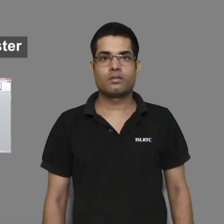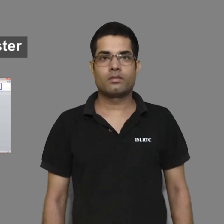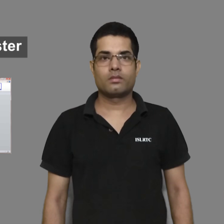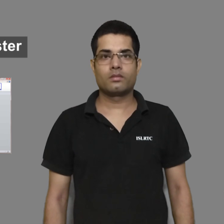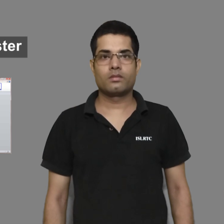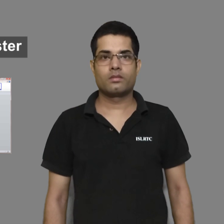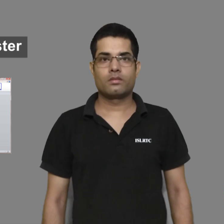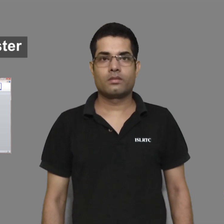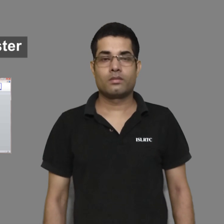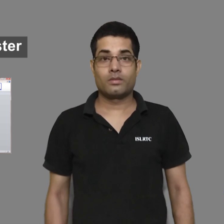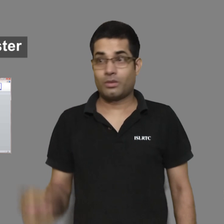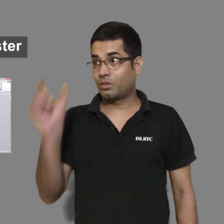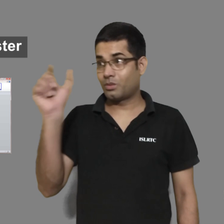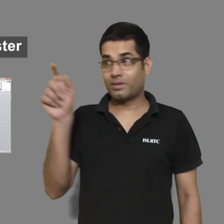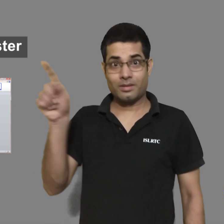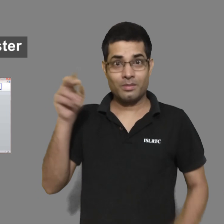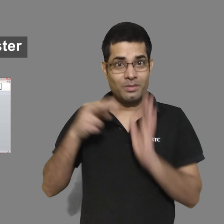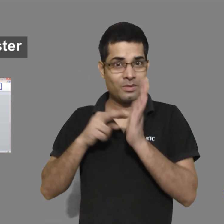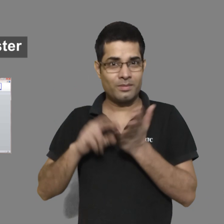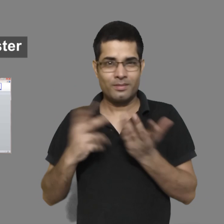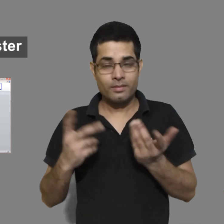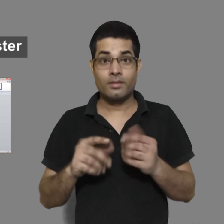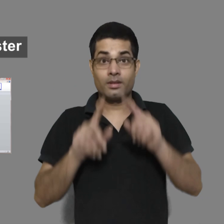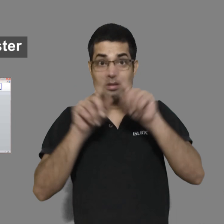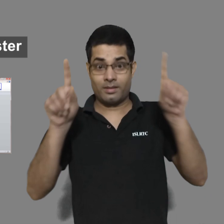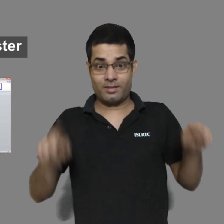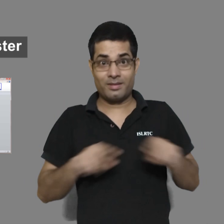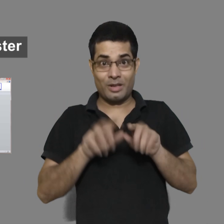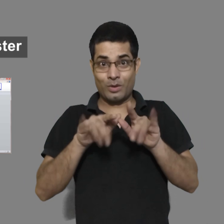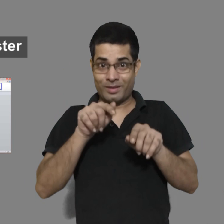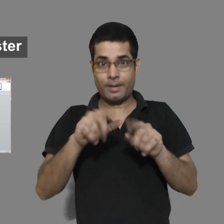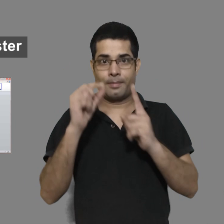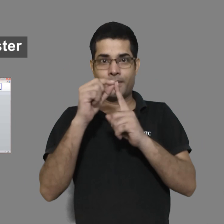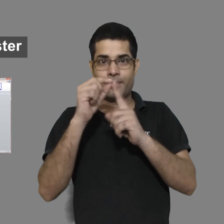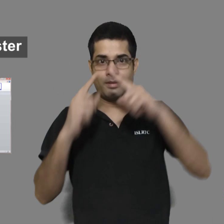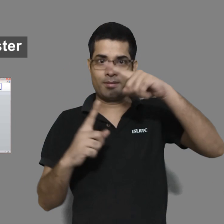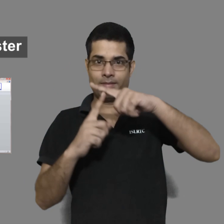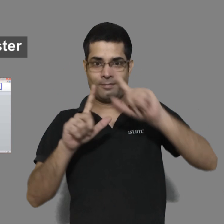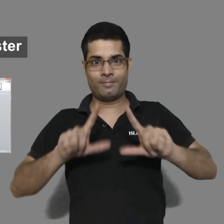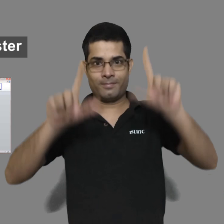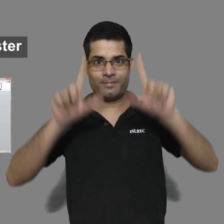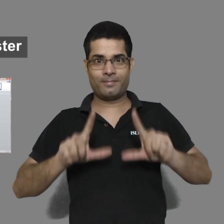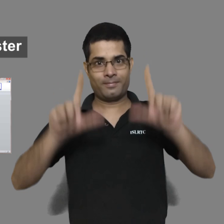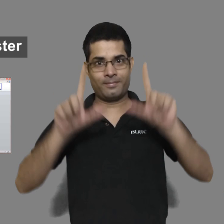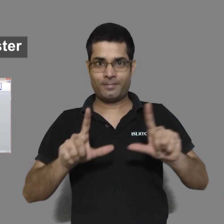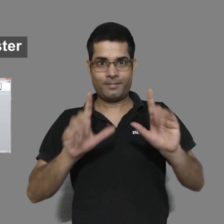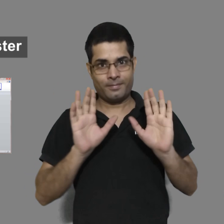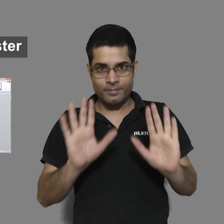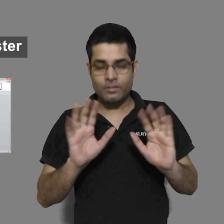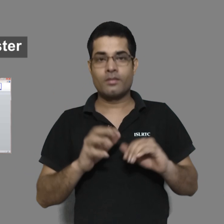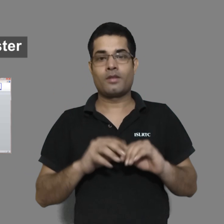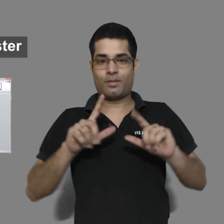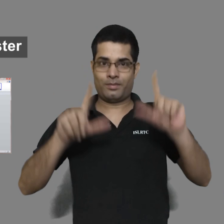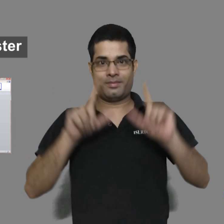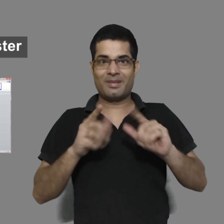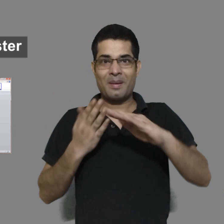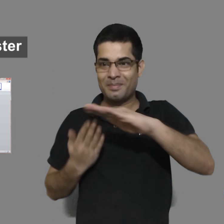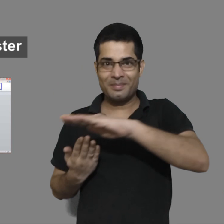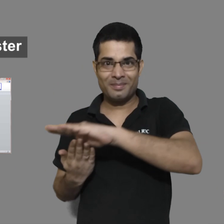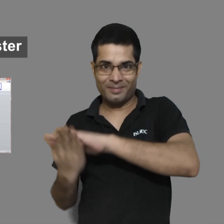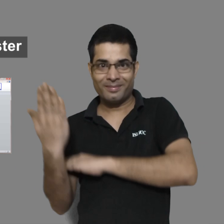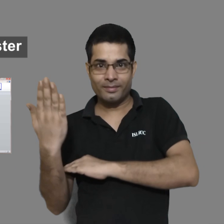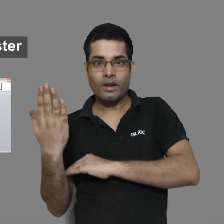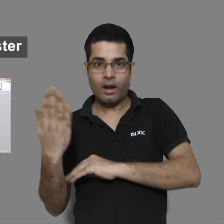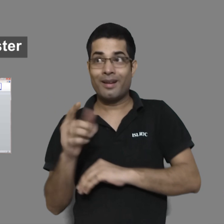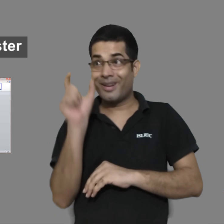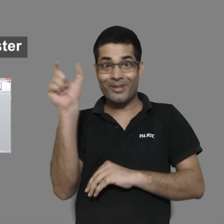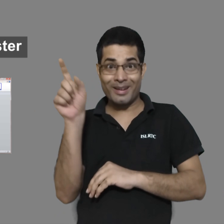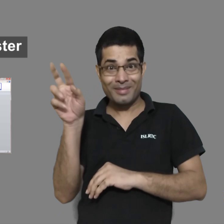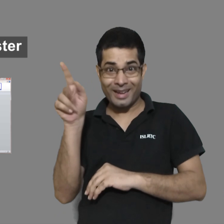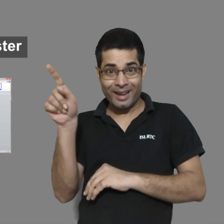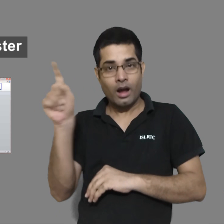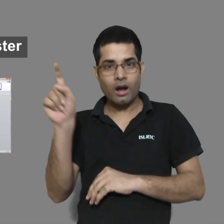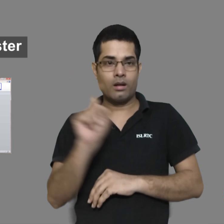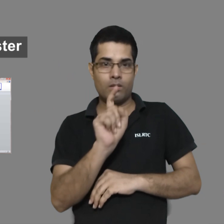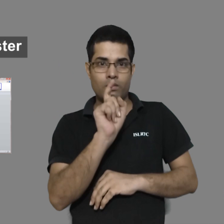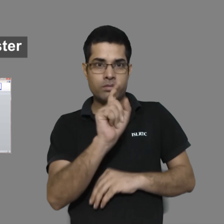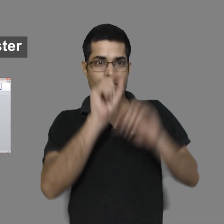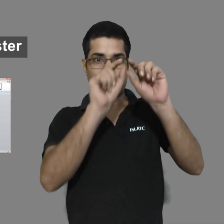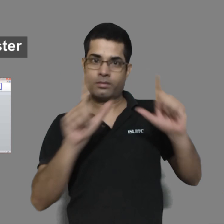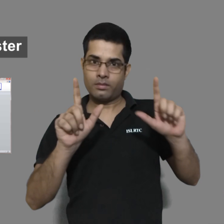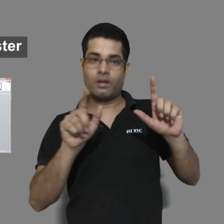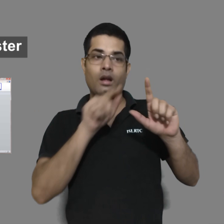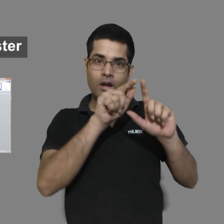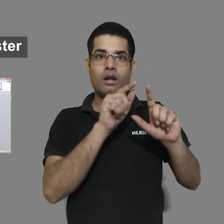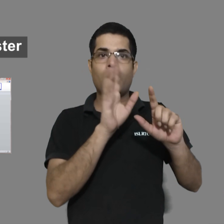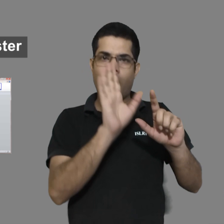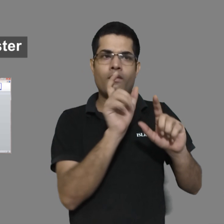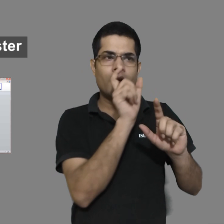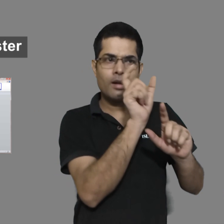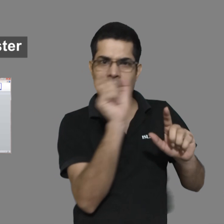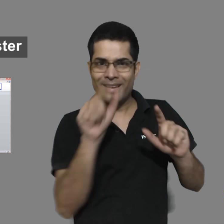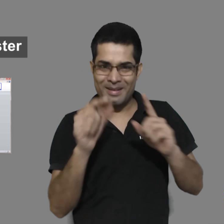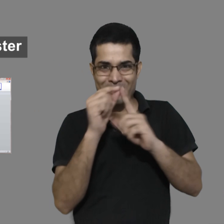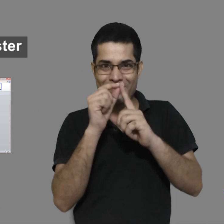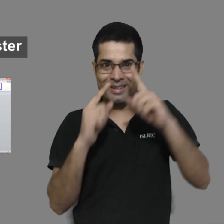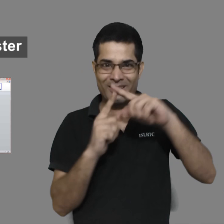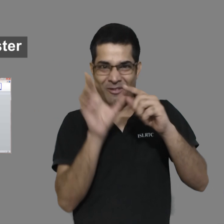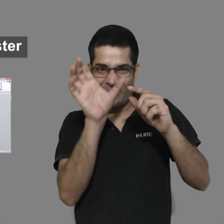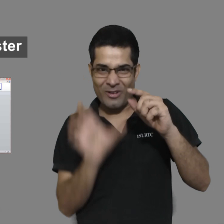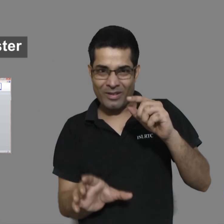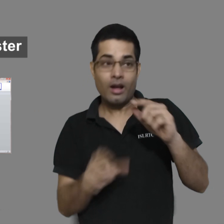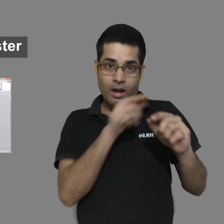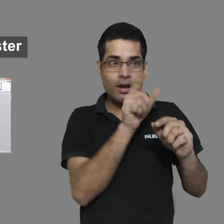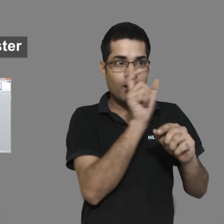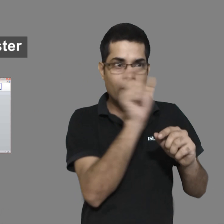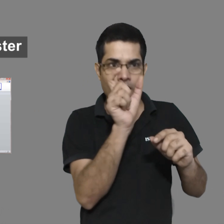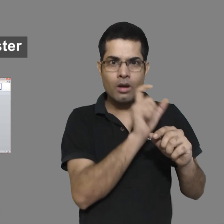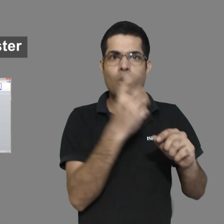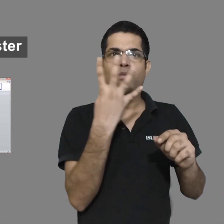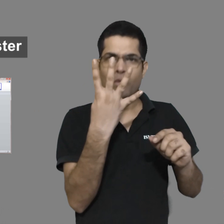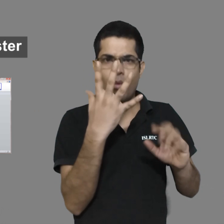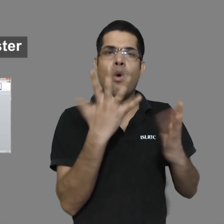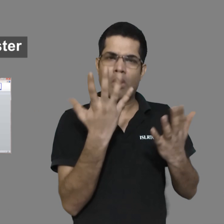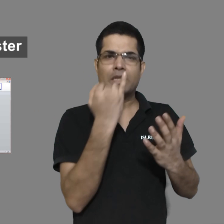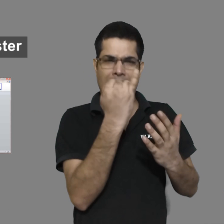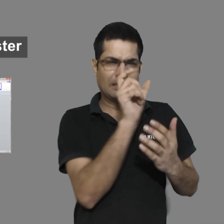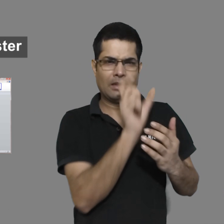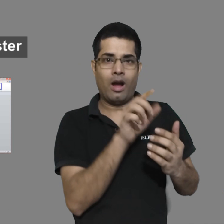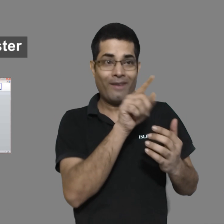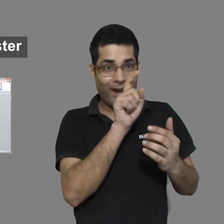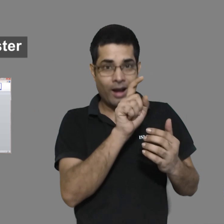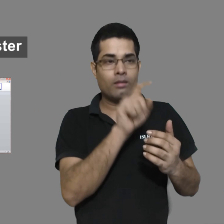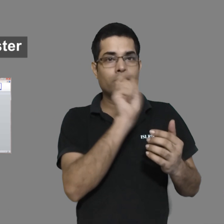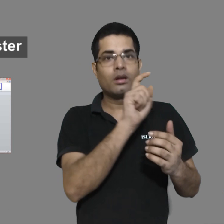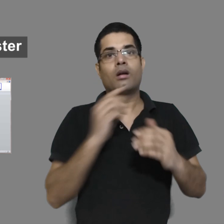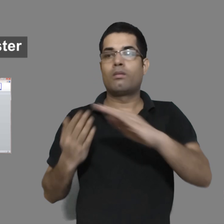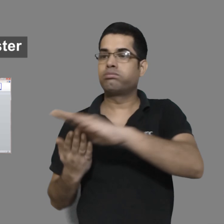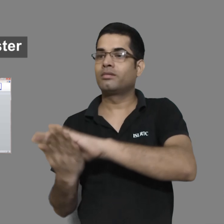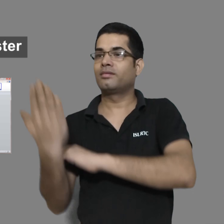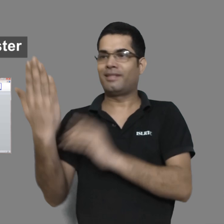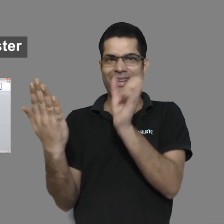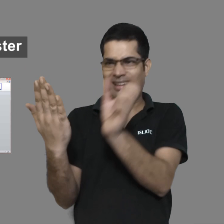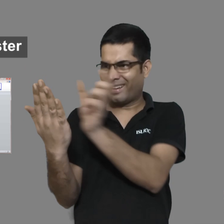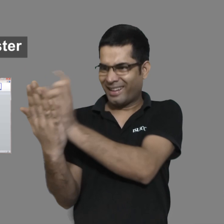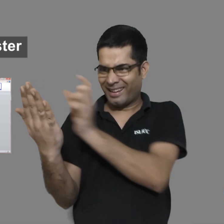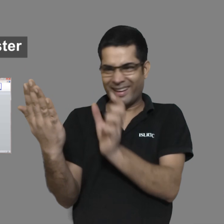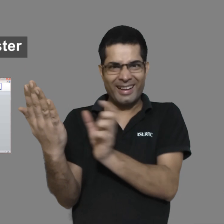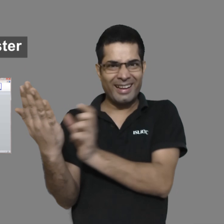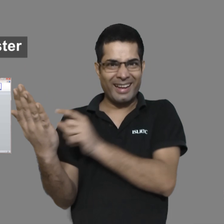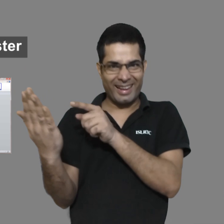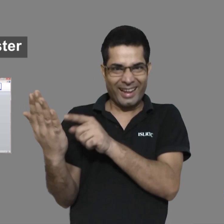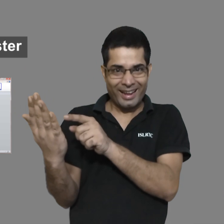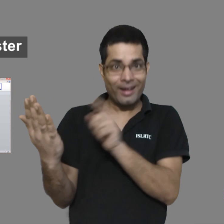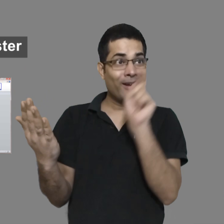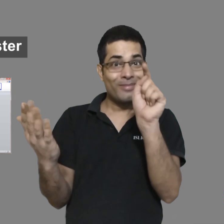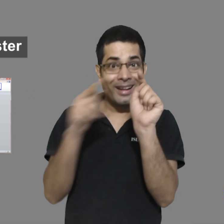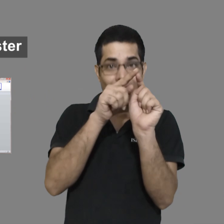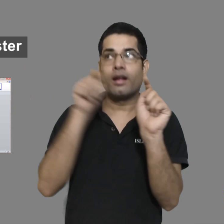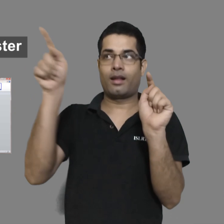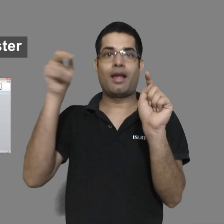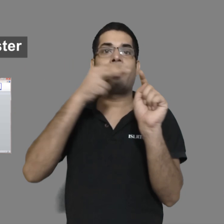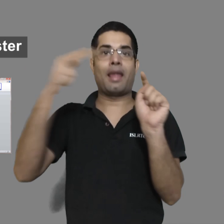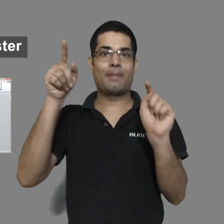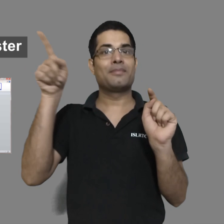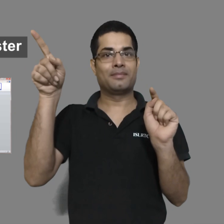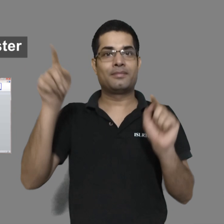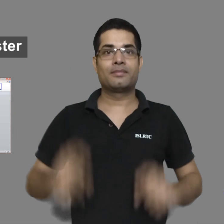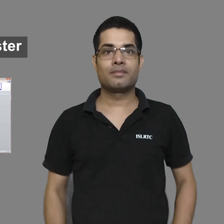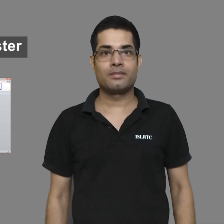Handout Master